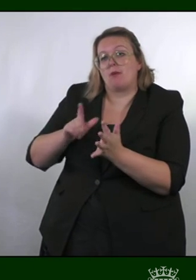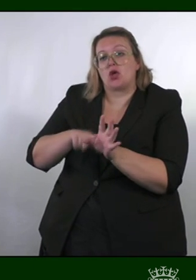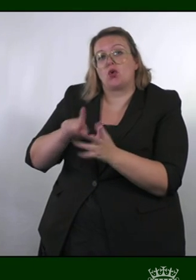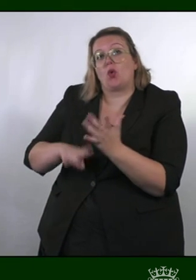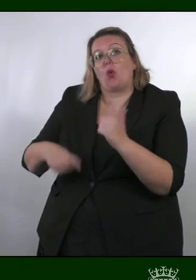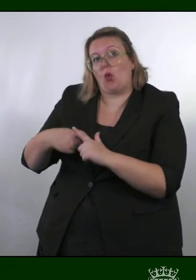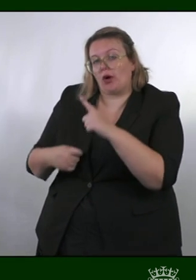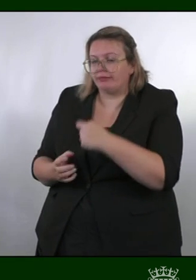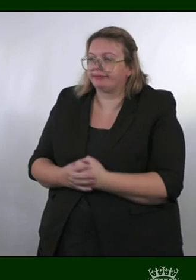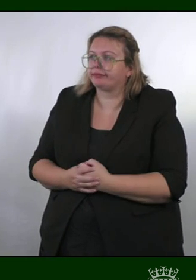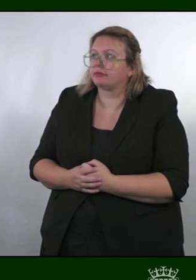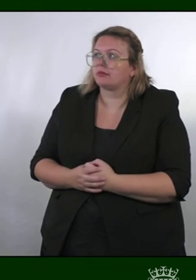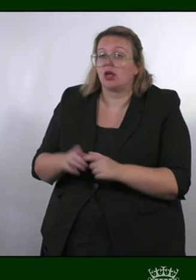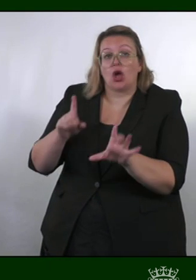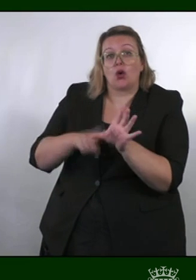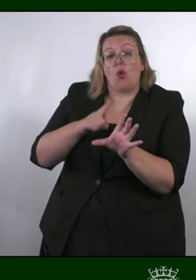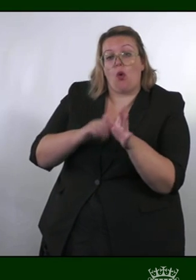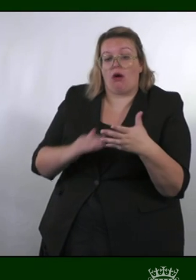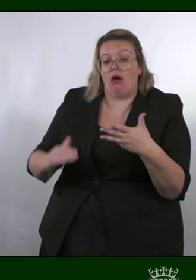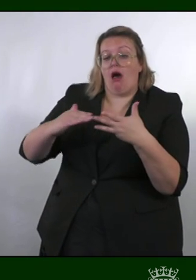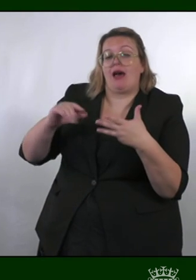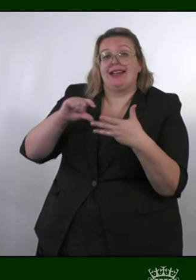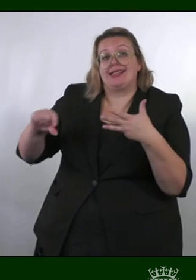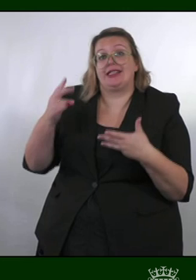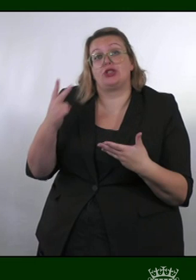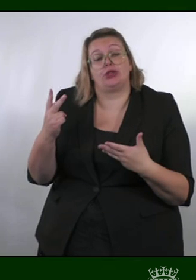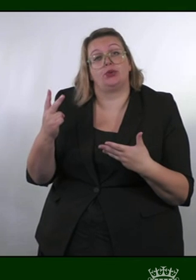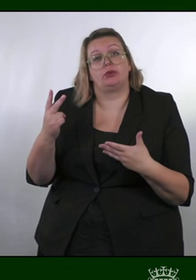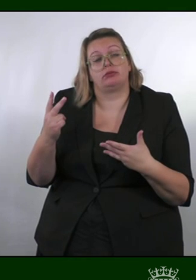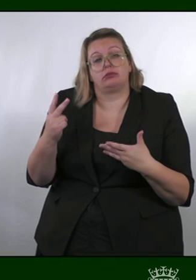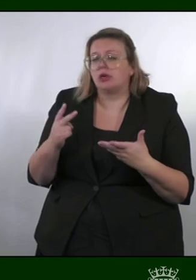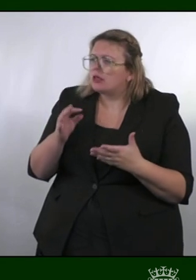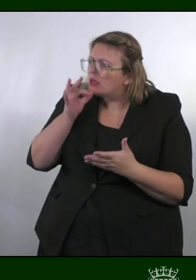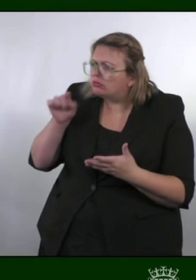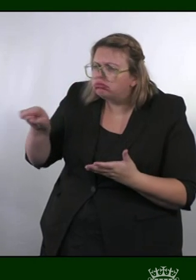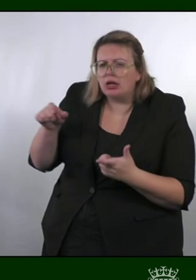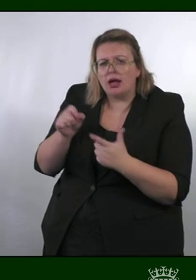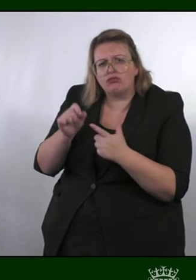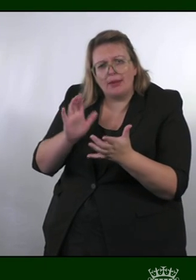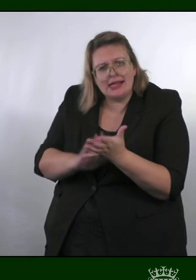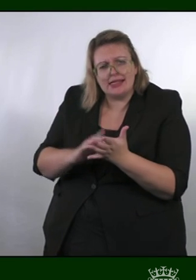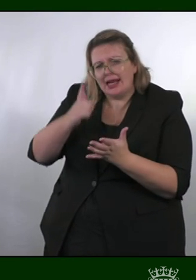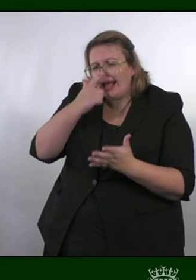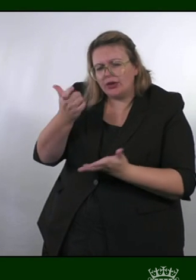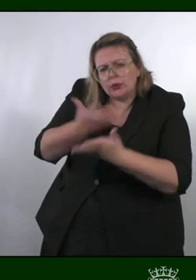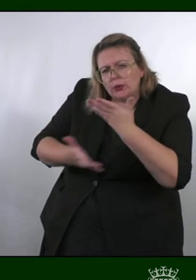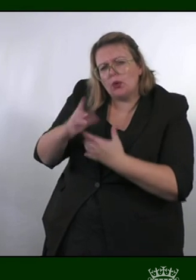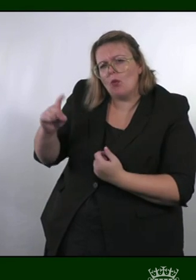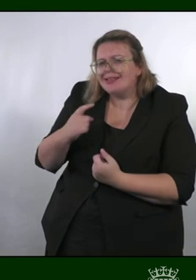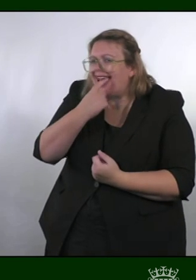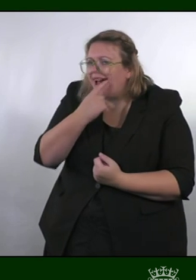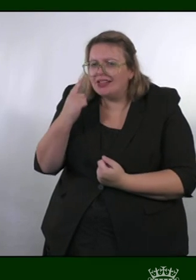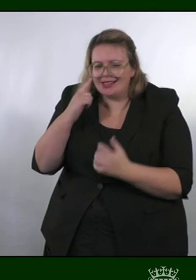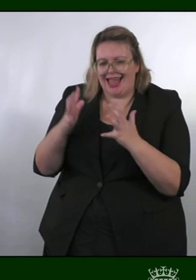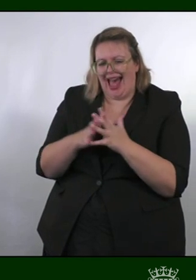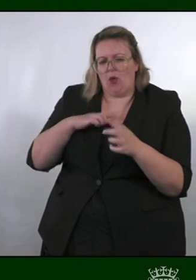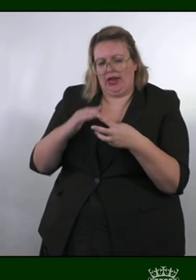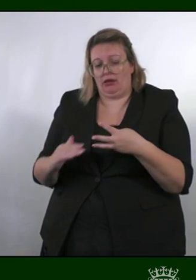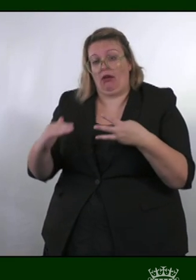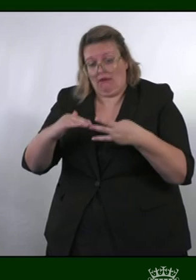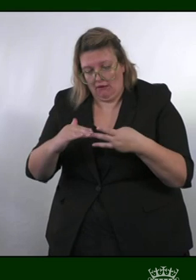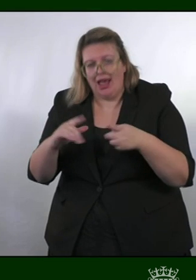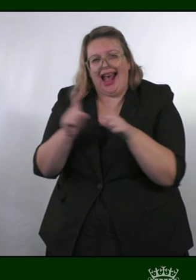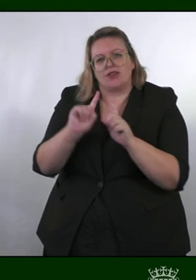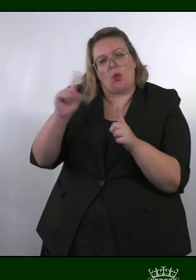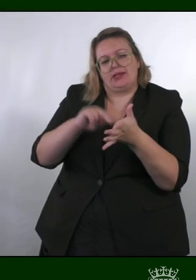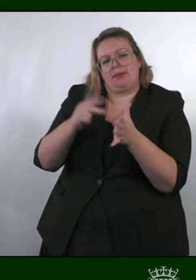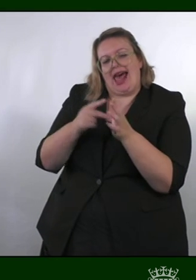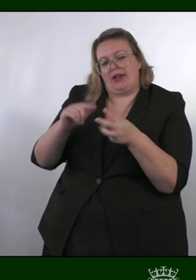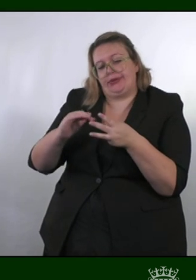We have been vigilant in monitoring the data and putting in place targeted local measures so that we can bear down hard on the virus wherever we see it emerging.